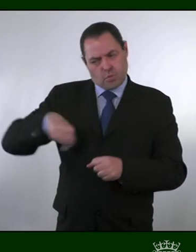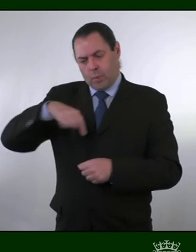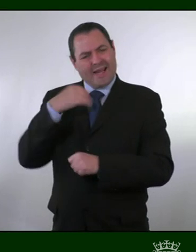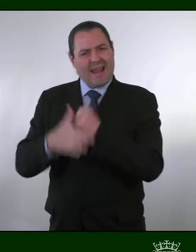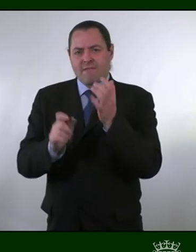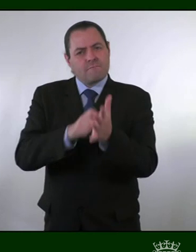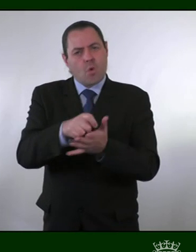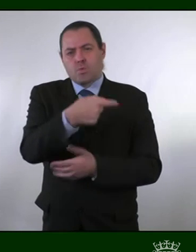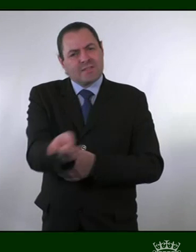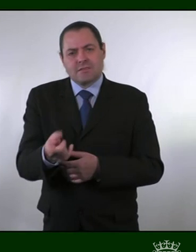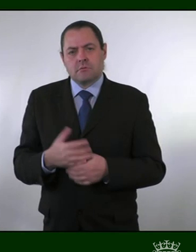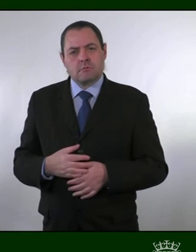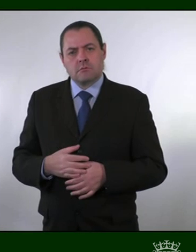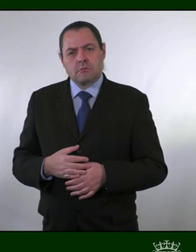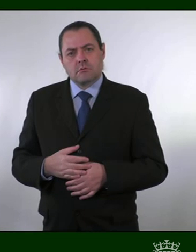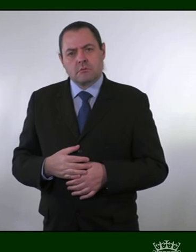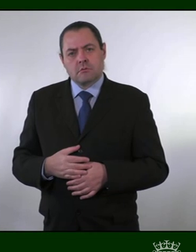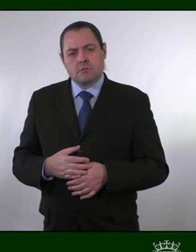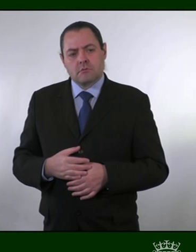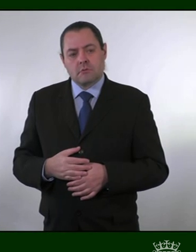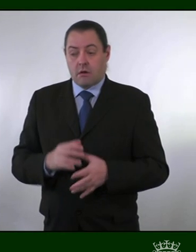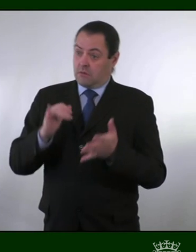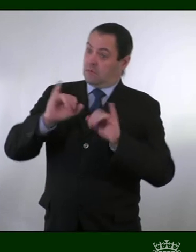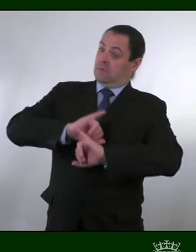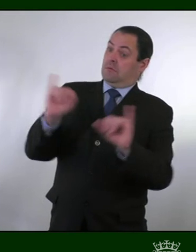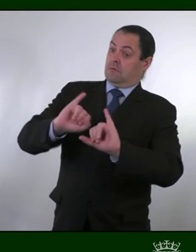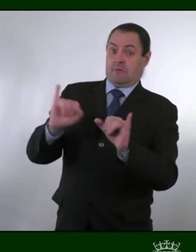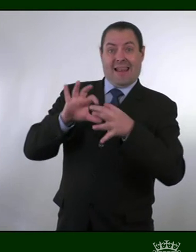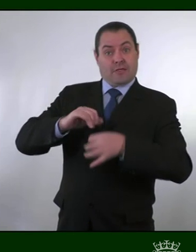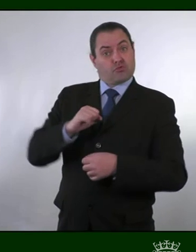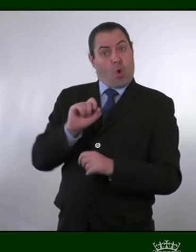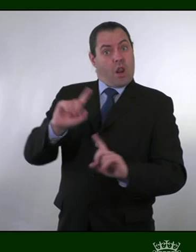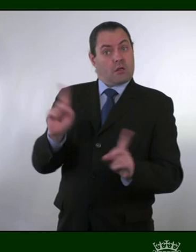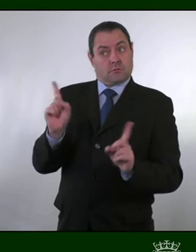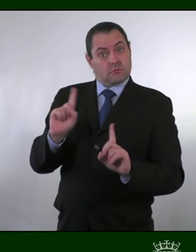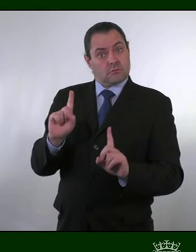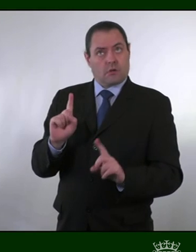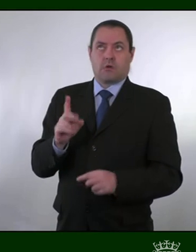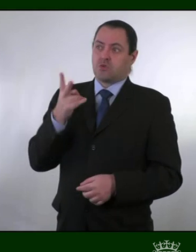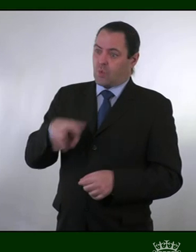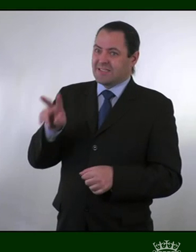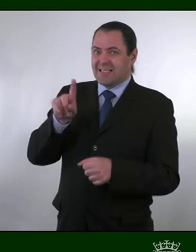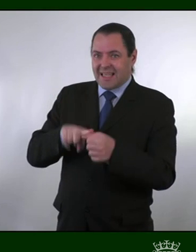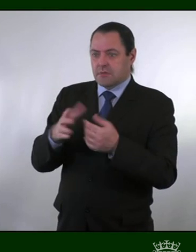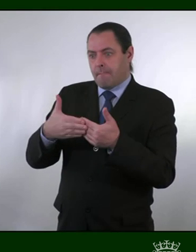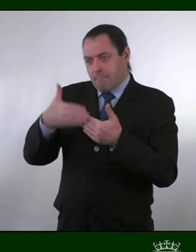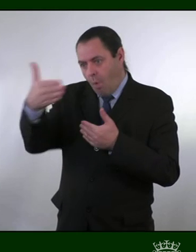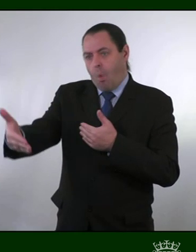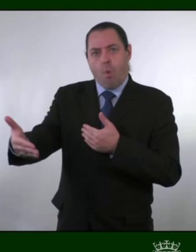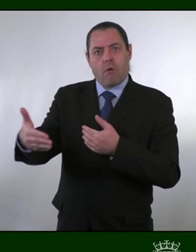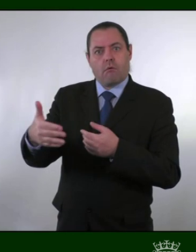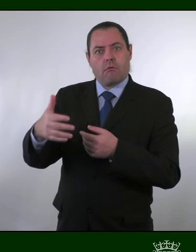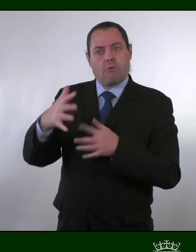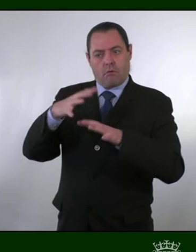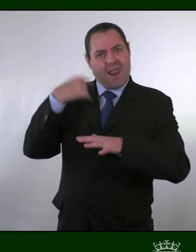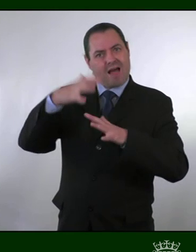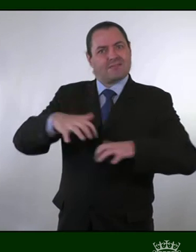Is it not the case that the real disaster facing the people of Scotland is another 20 years of Westminster Government?